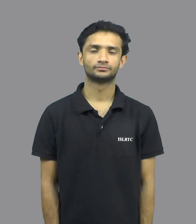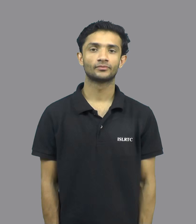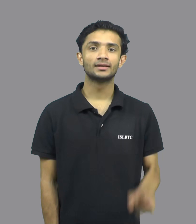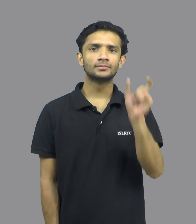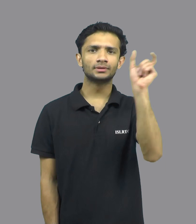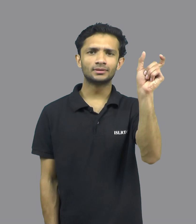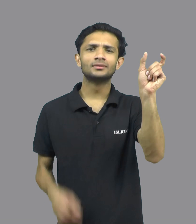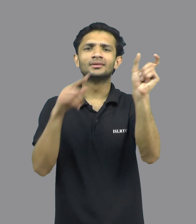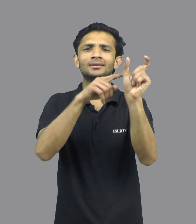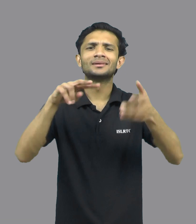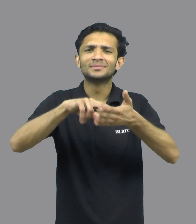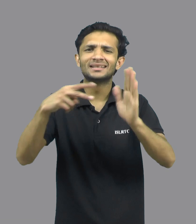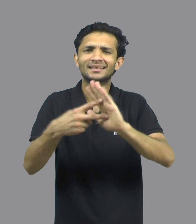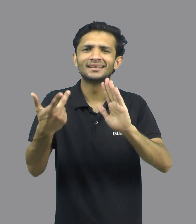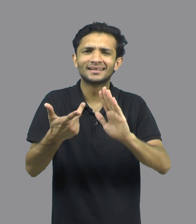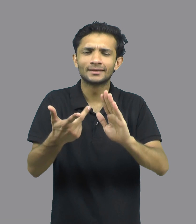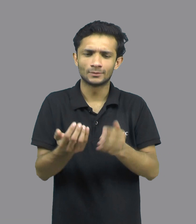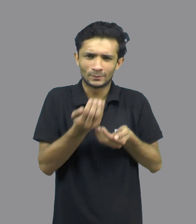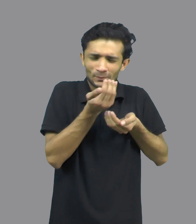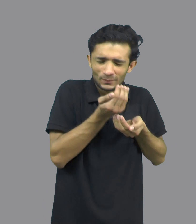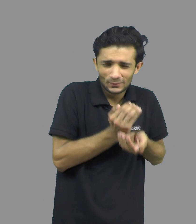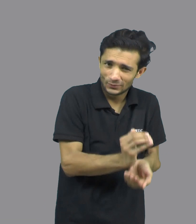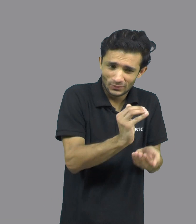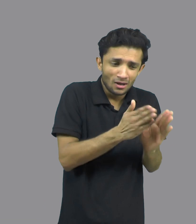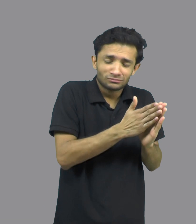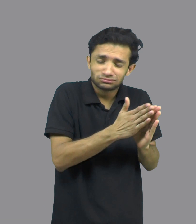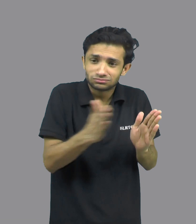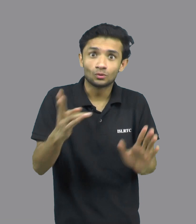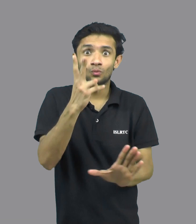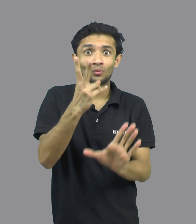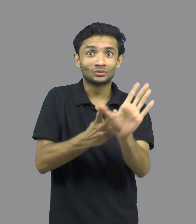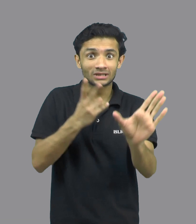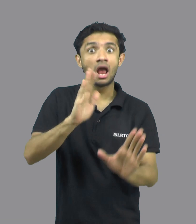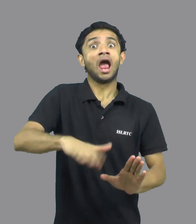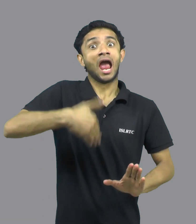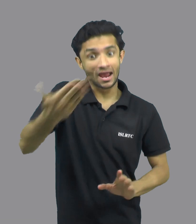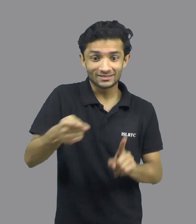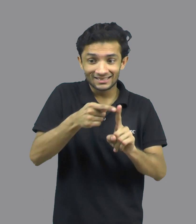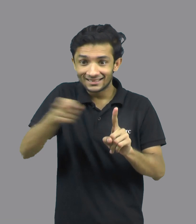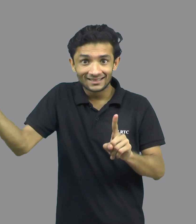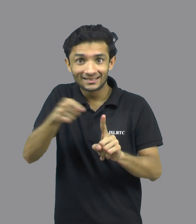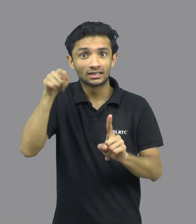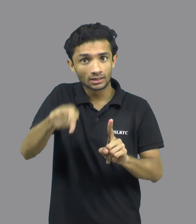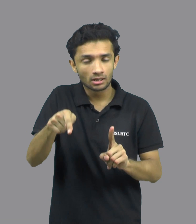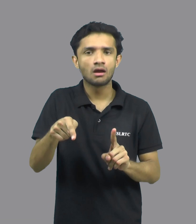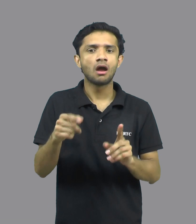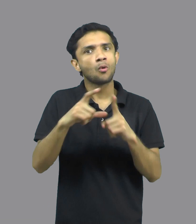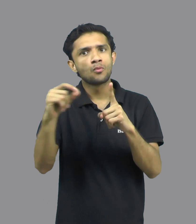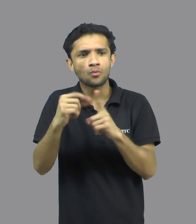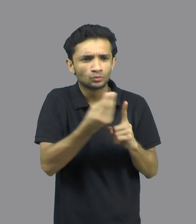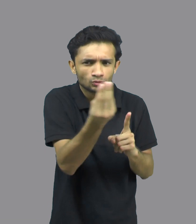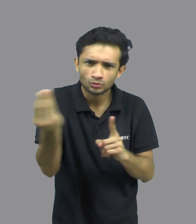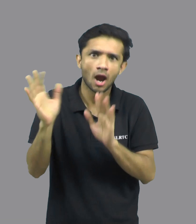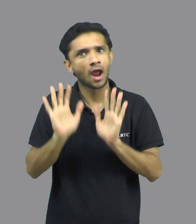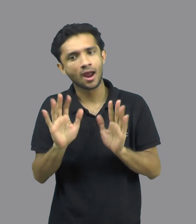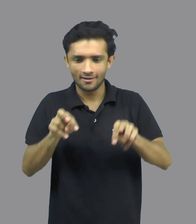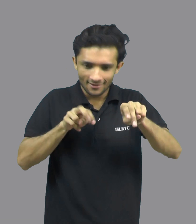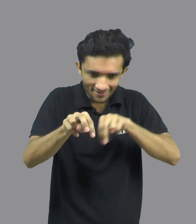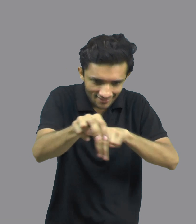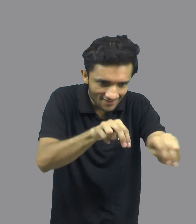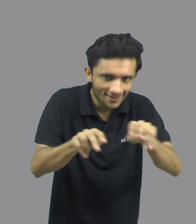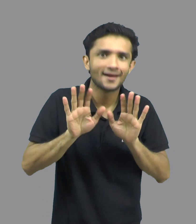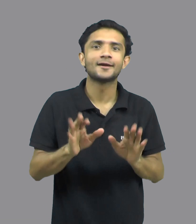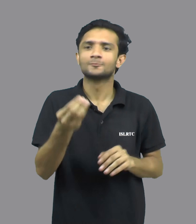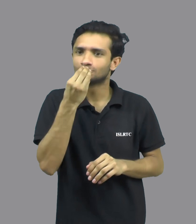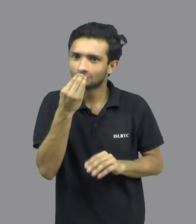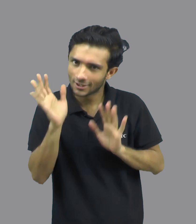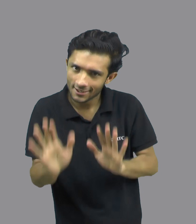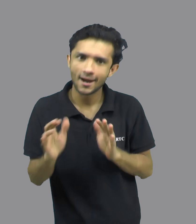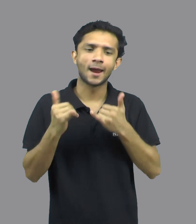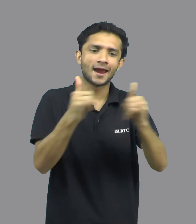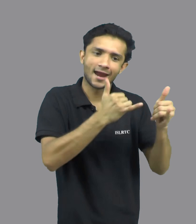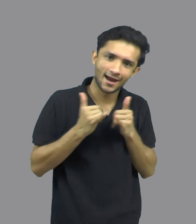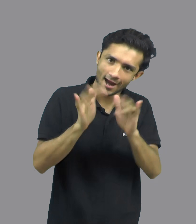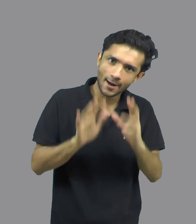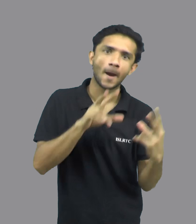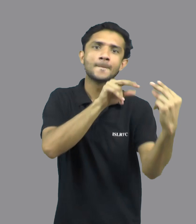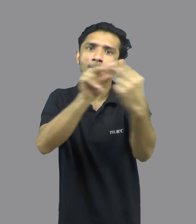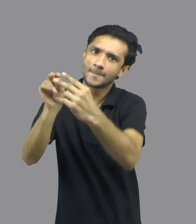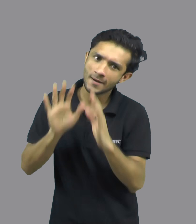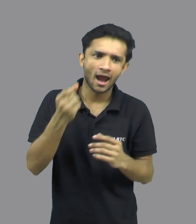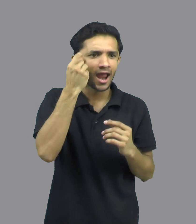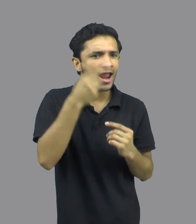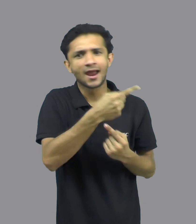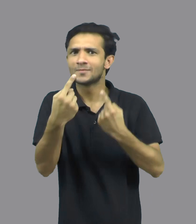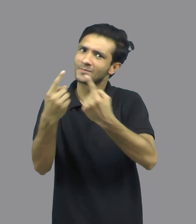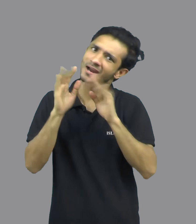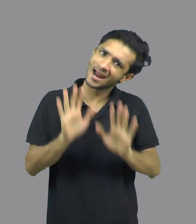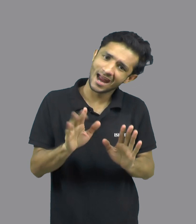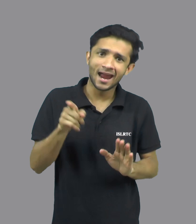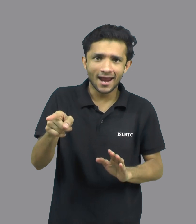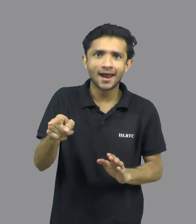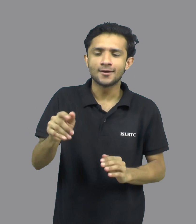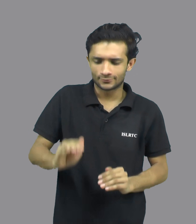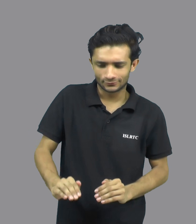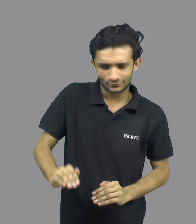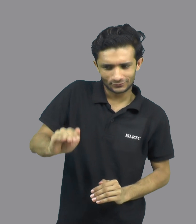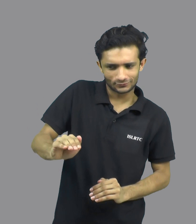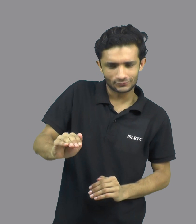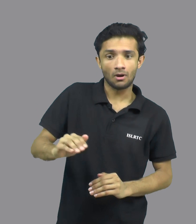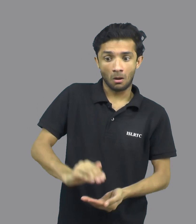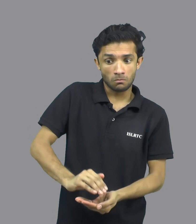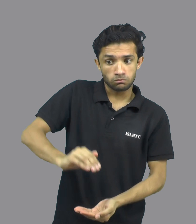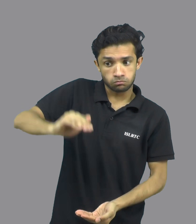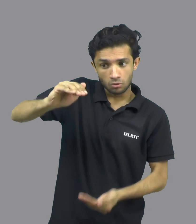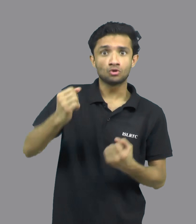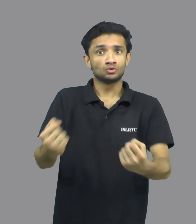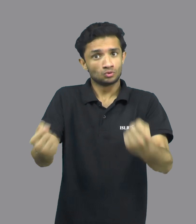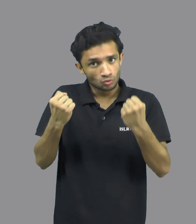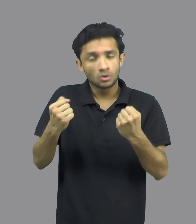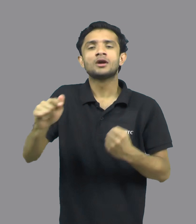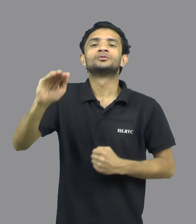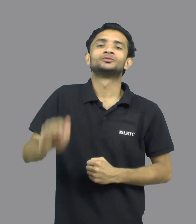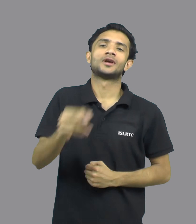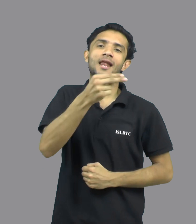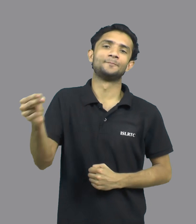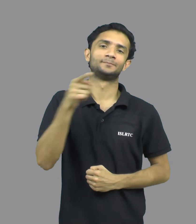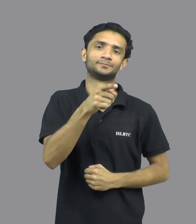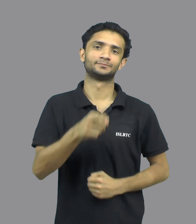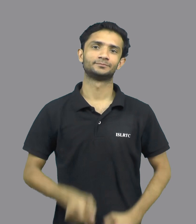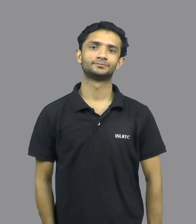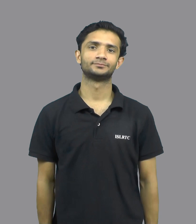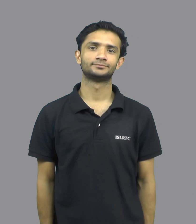Toddler Age